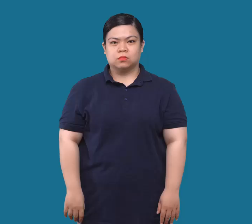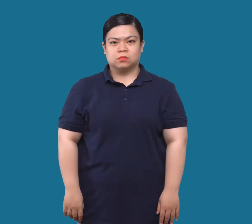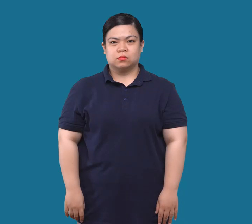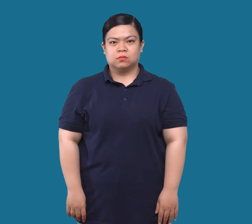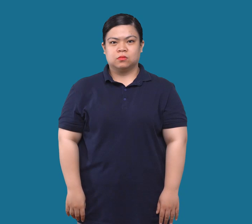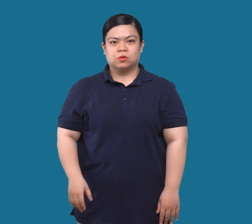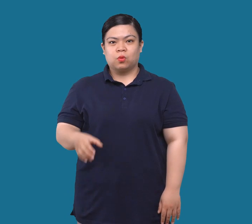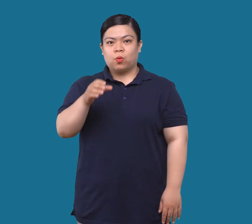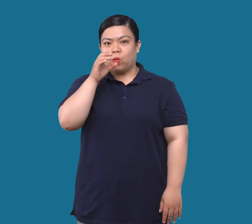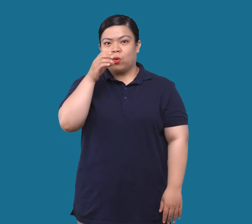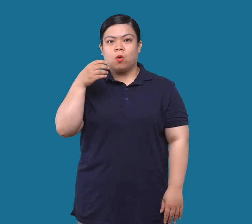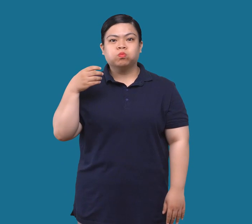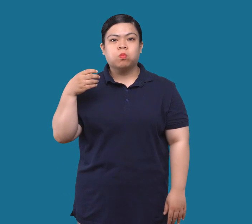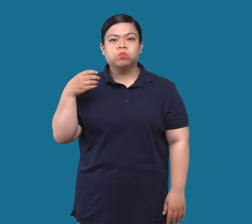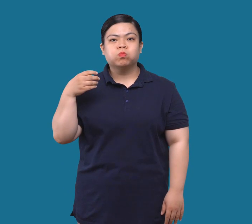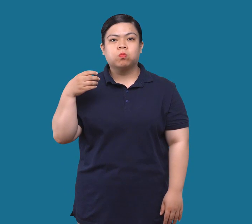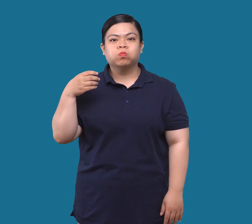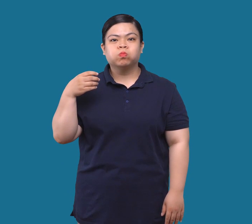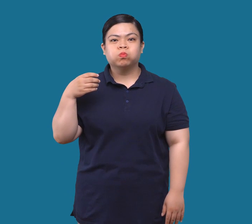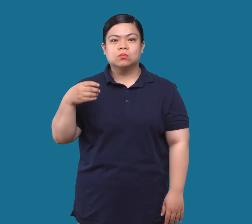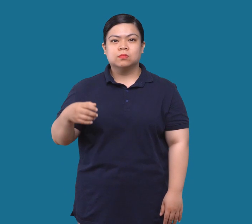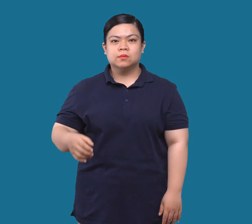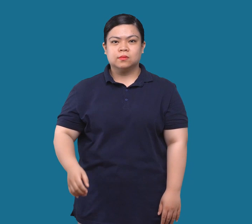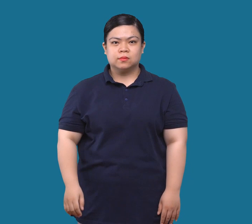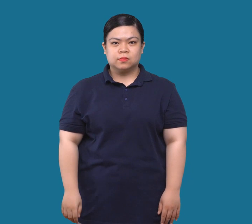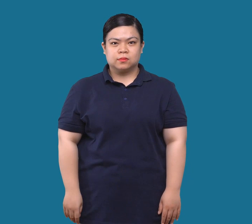súc miệng